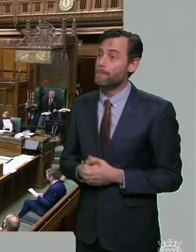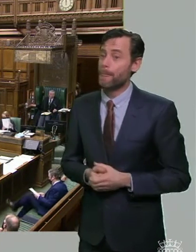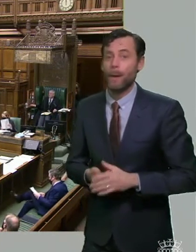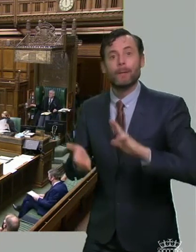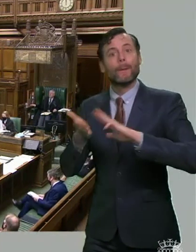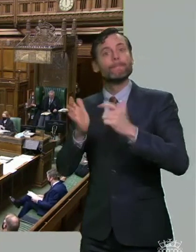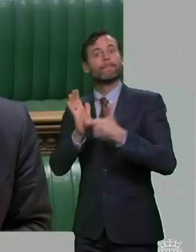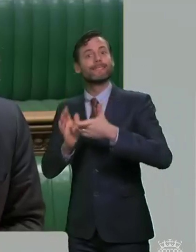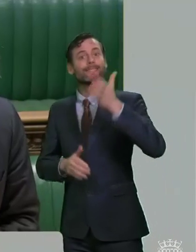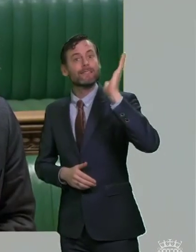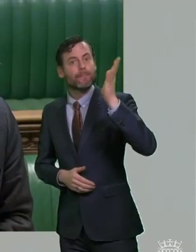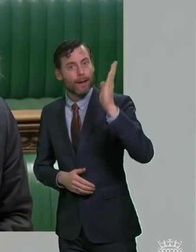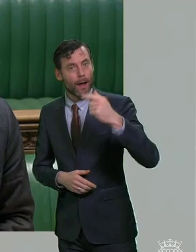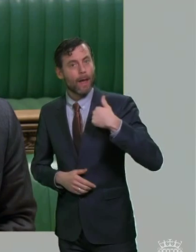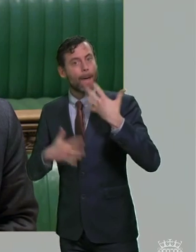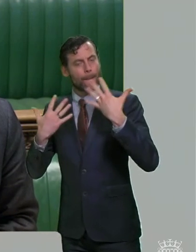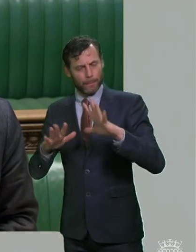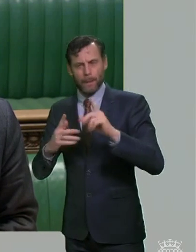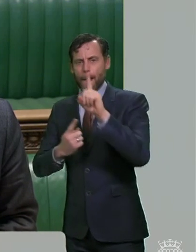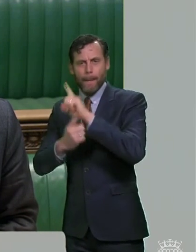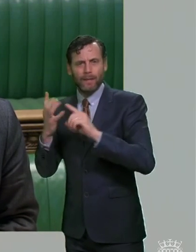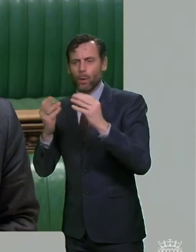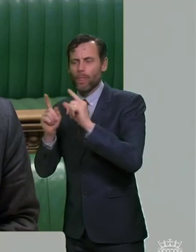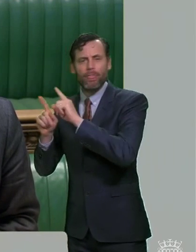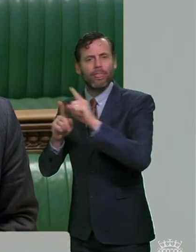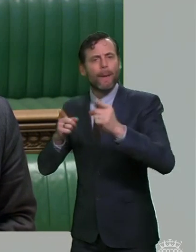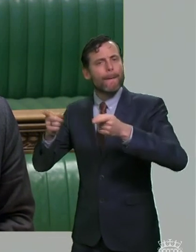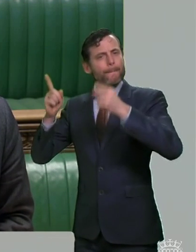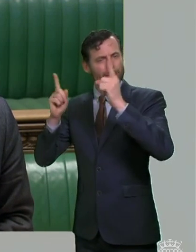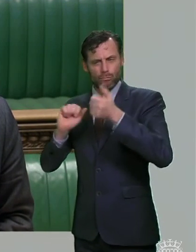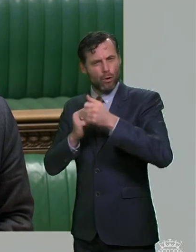This morning, I had meetings with ministerial colleagues and others.